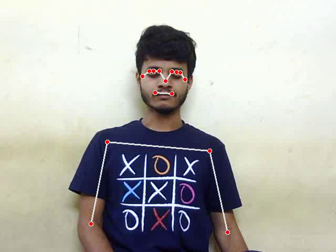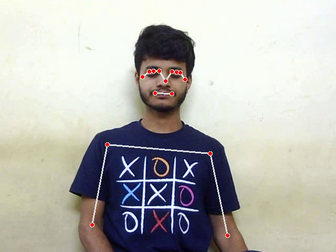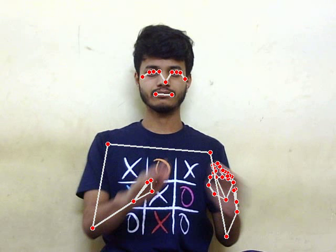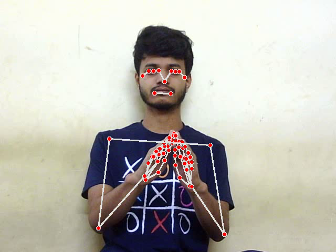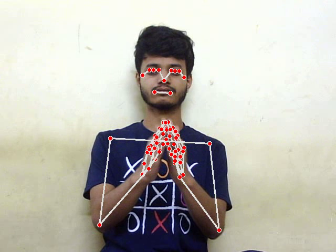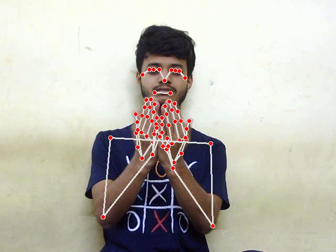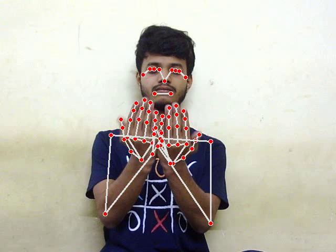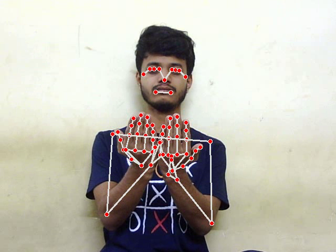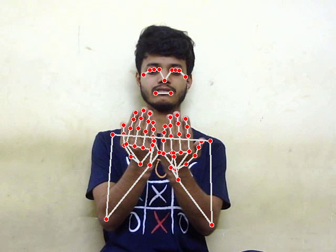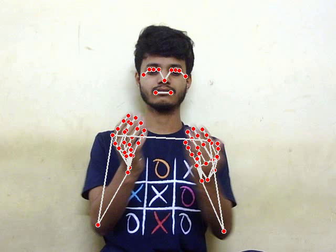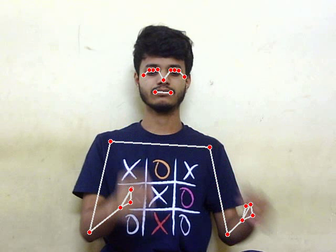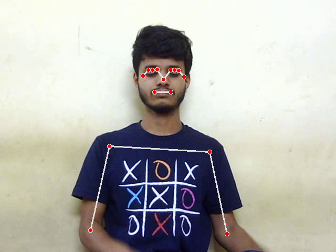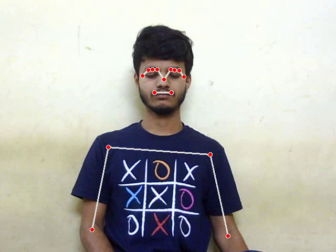book